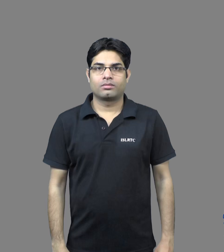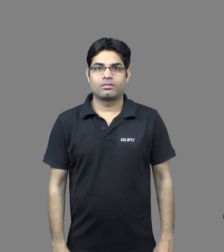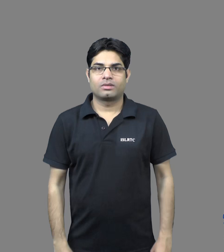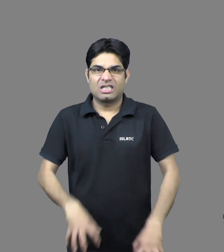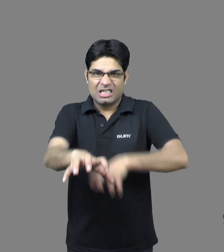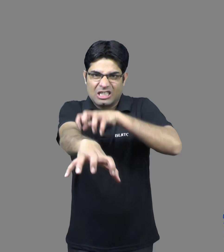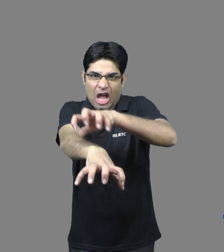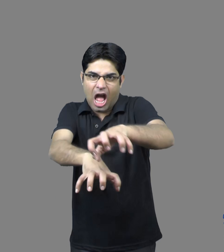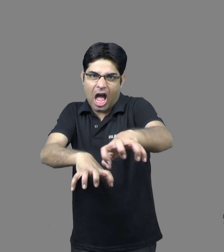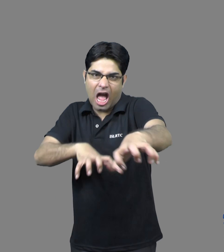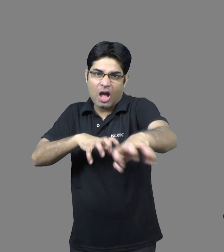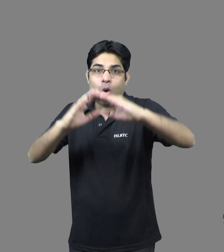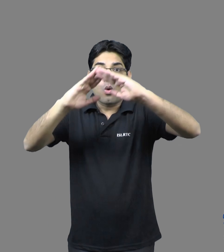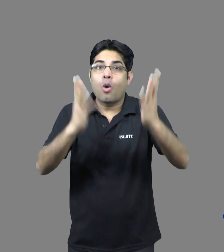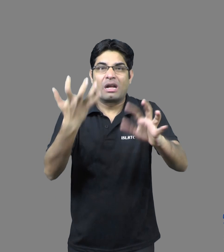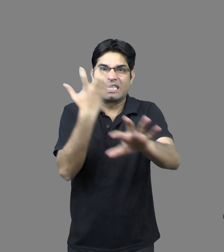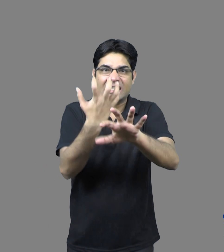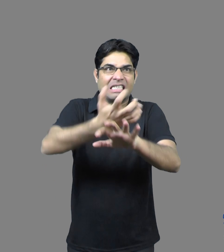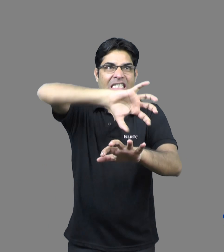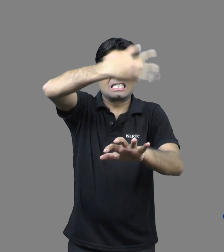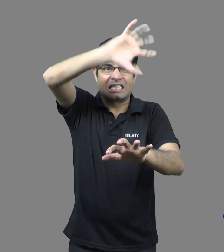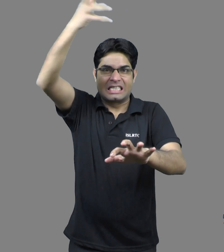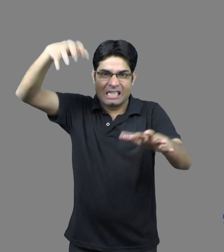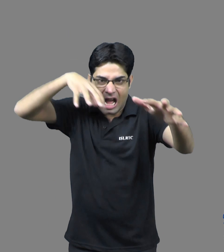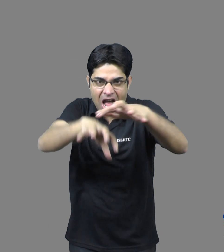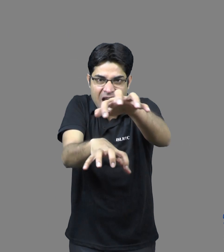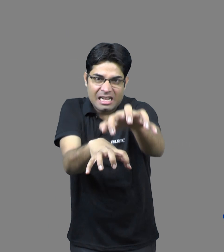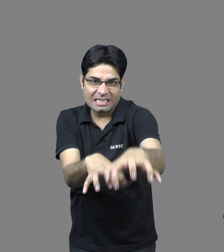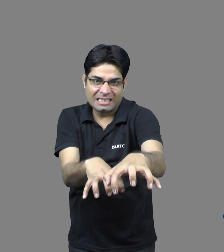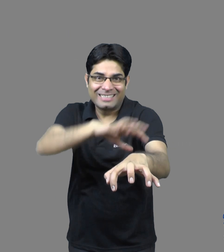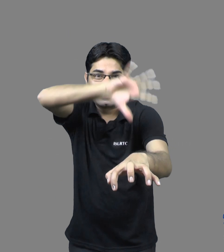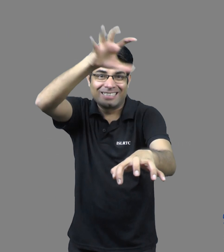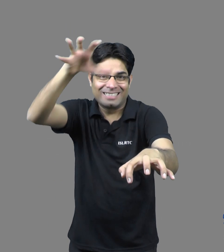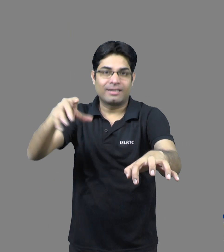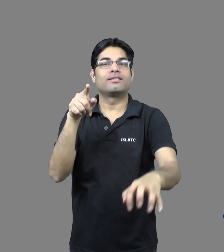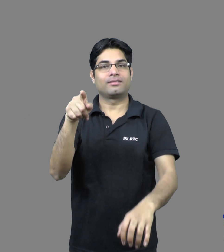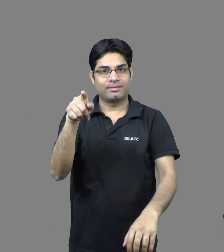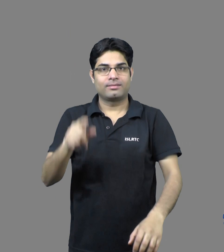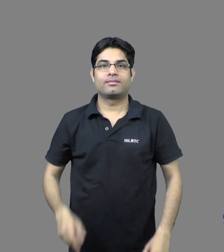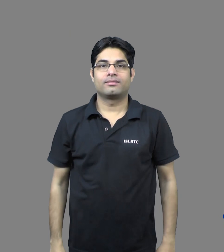Den Lair